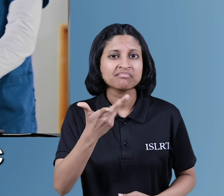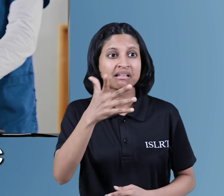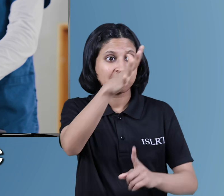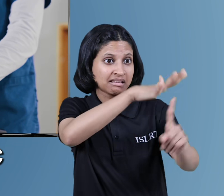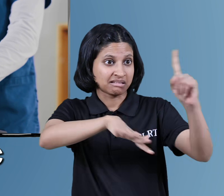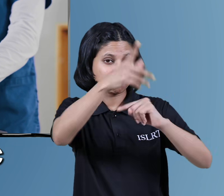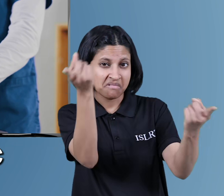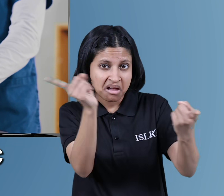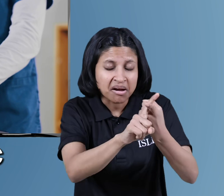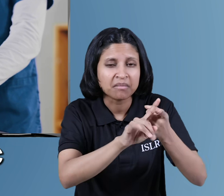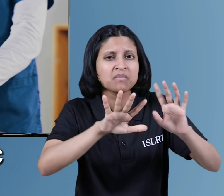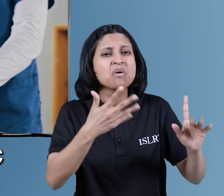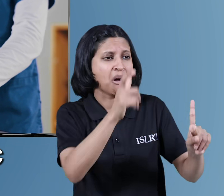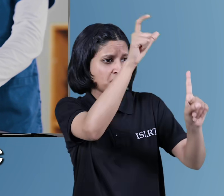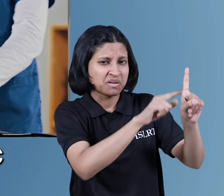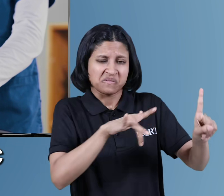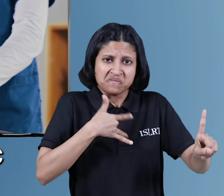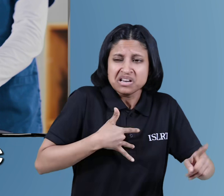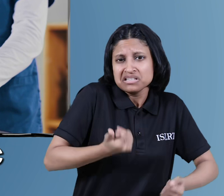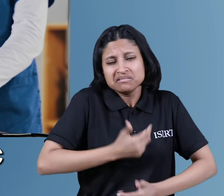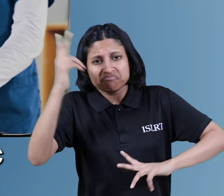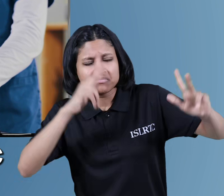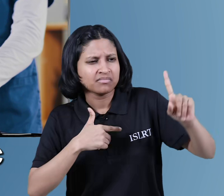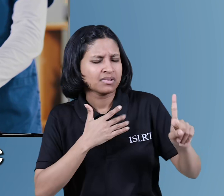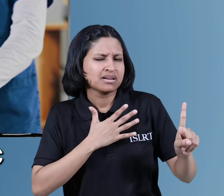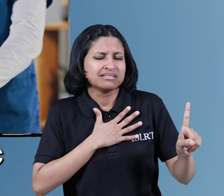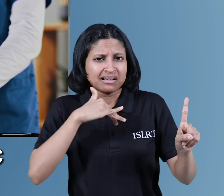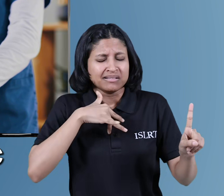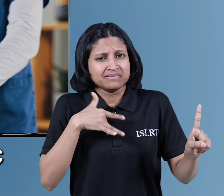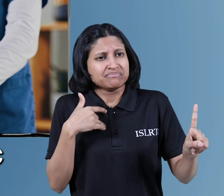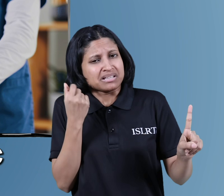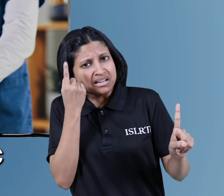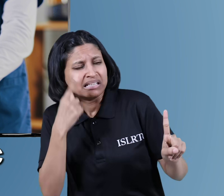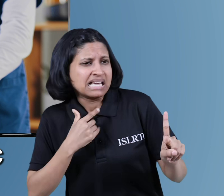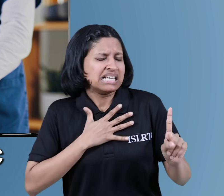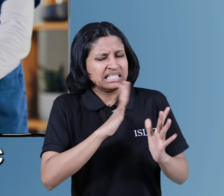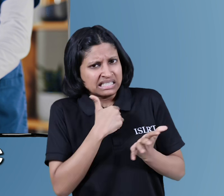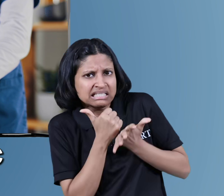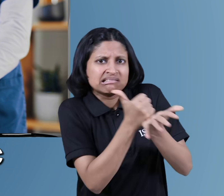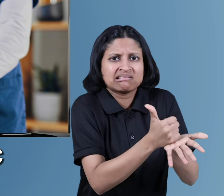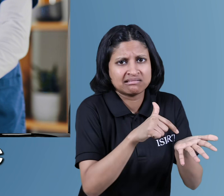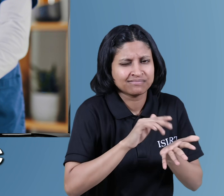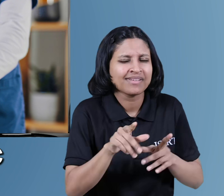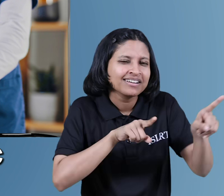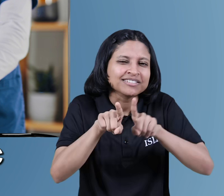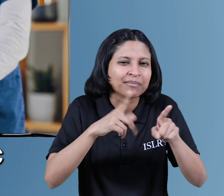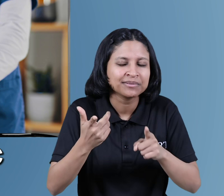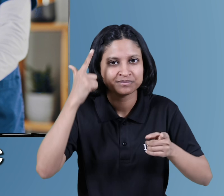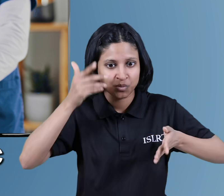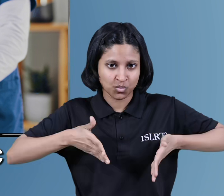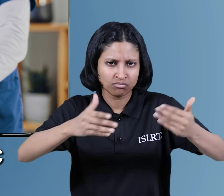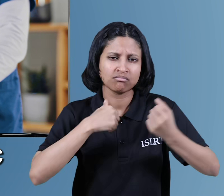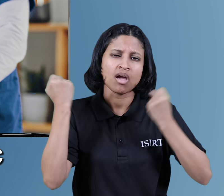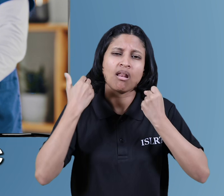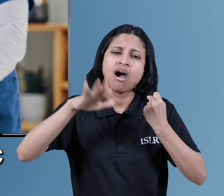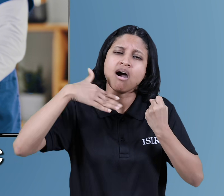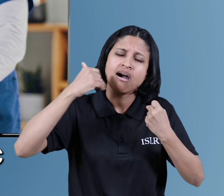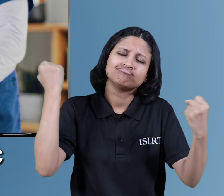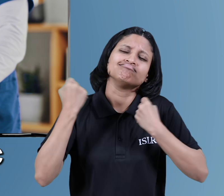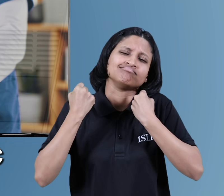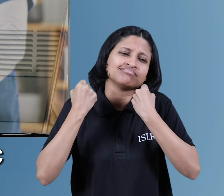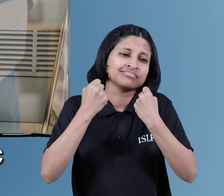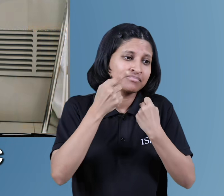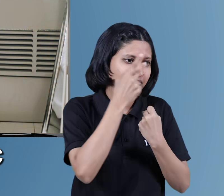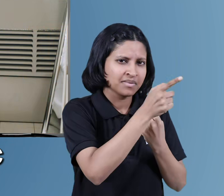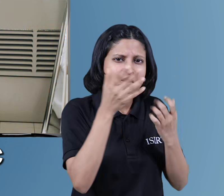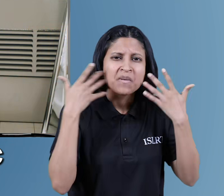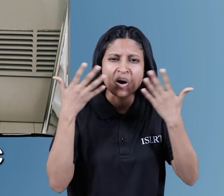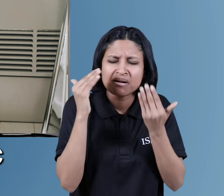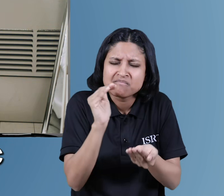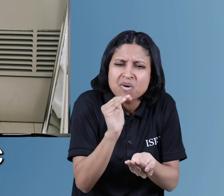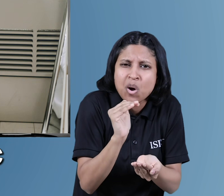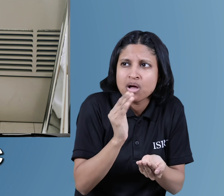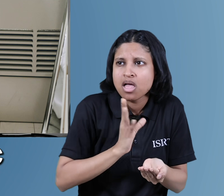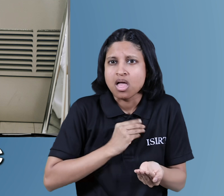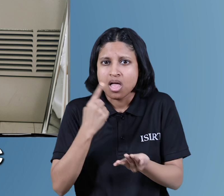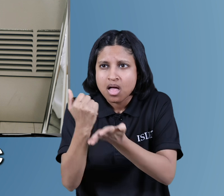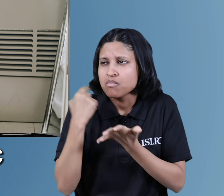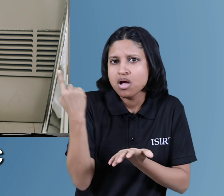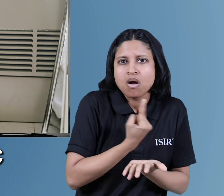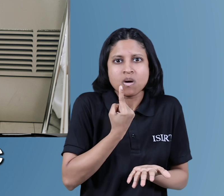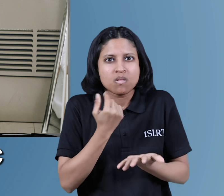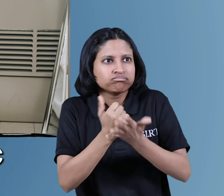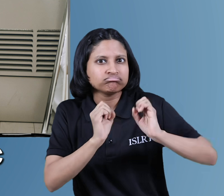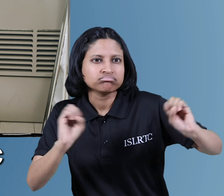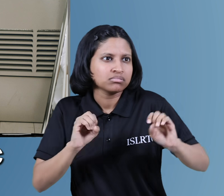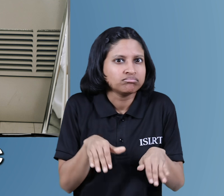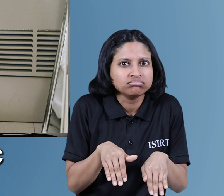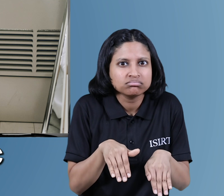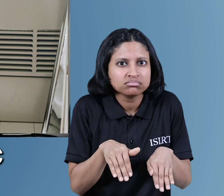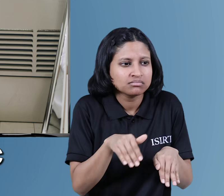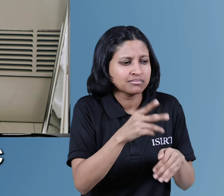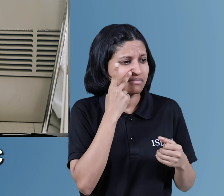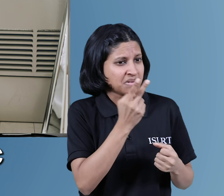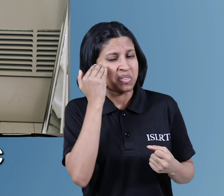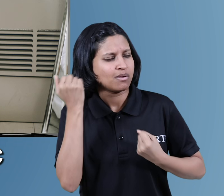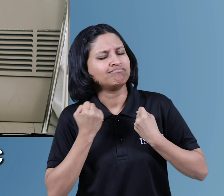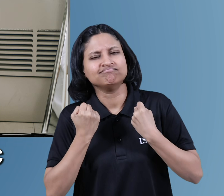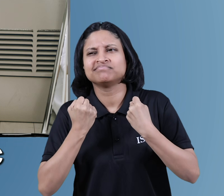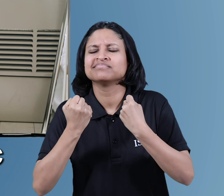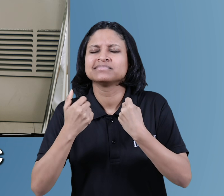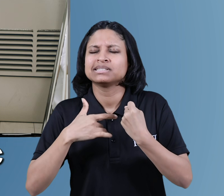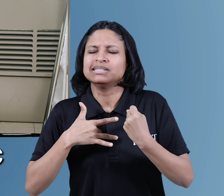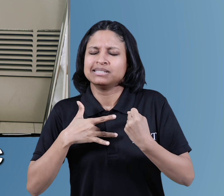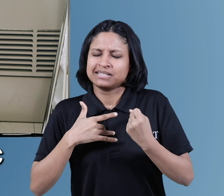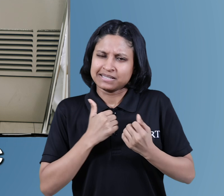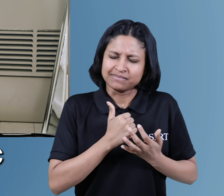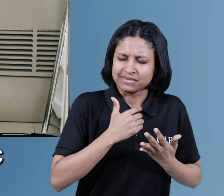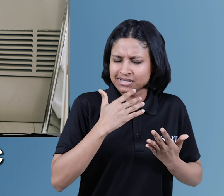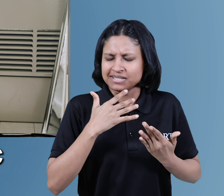Sympathetic means showing care, understanding, and support for someone else's feelings or situation. For example, toward a stray kitten and bringing it home to care for it.